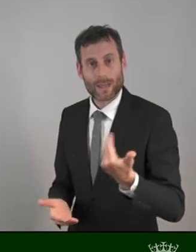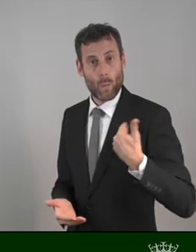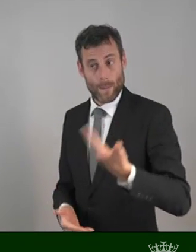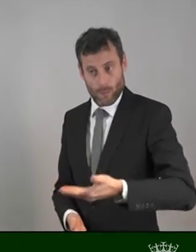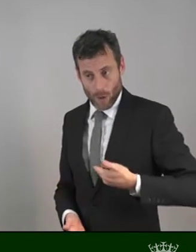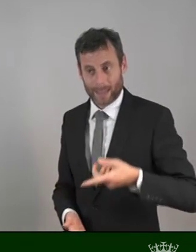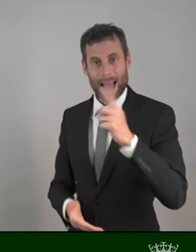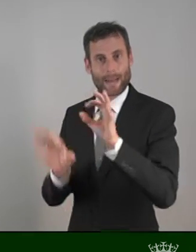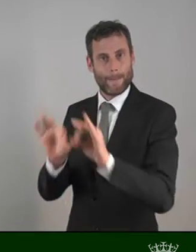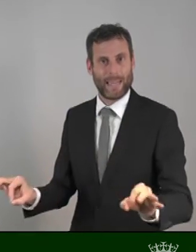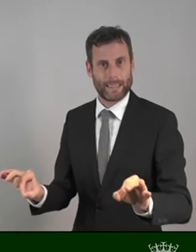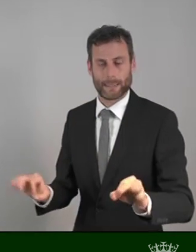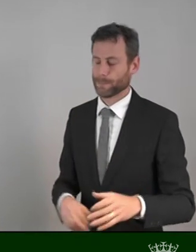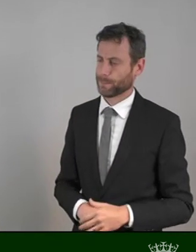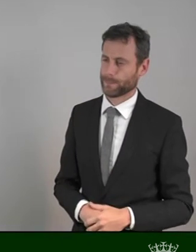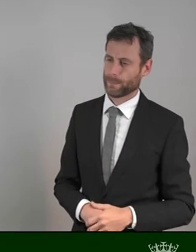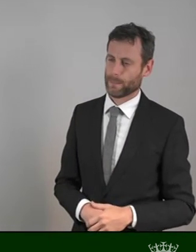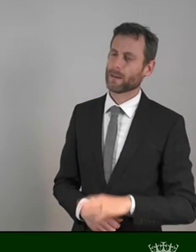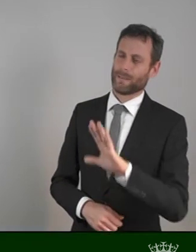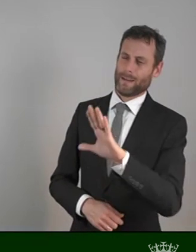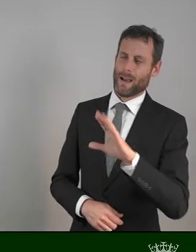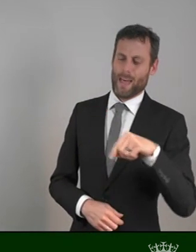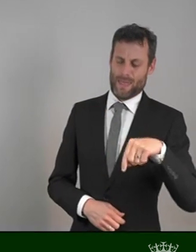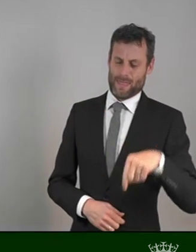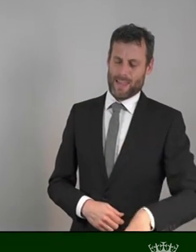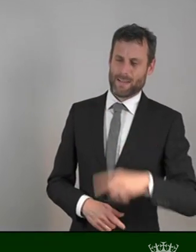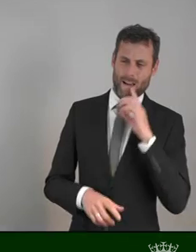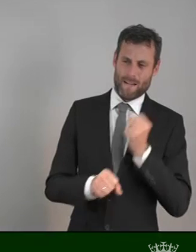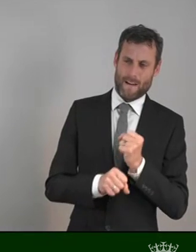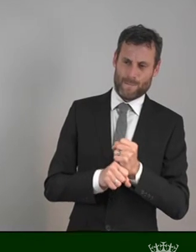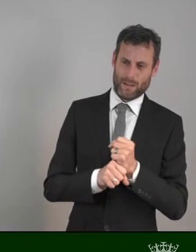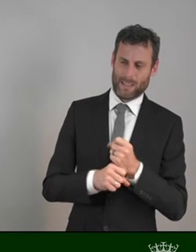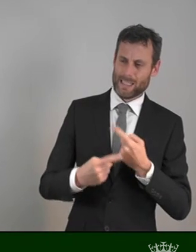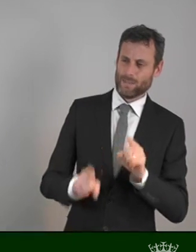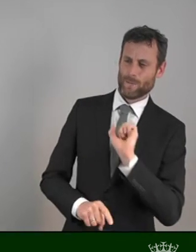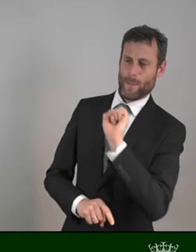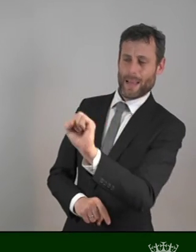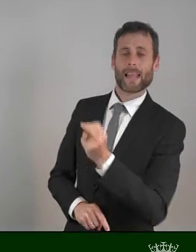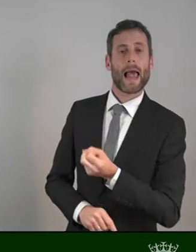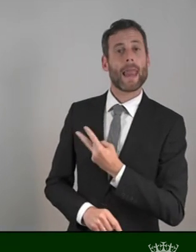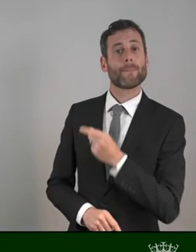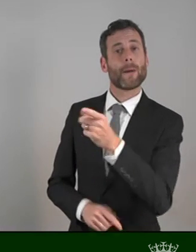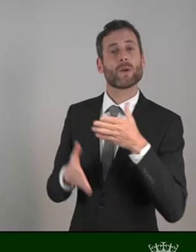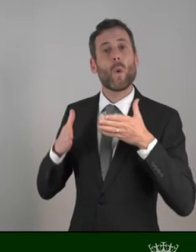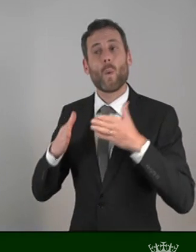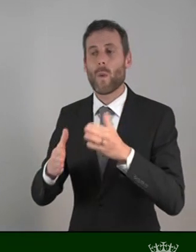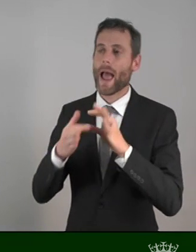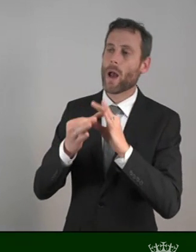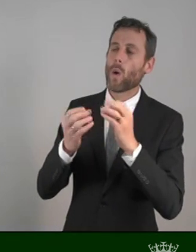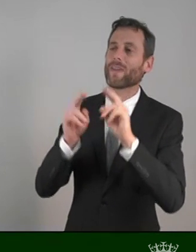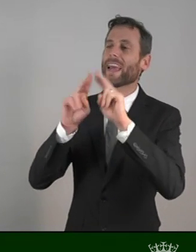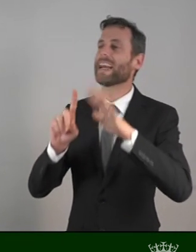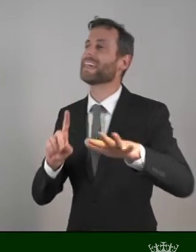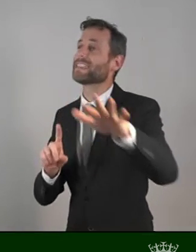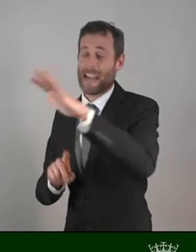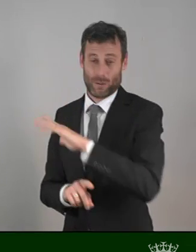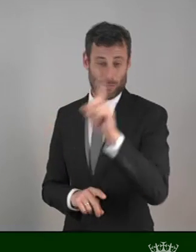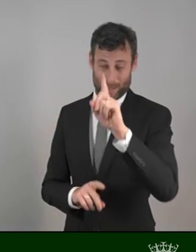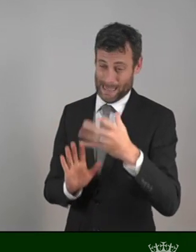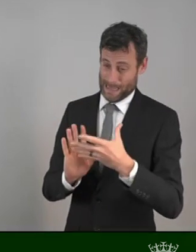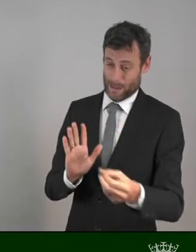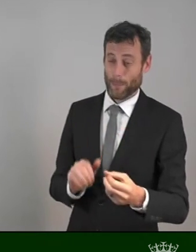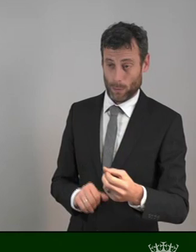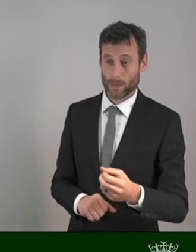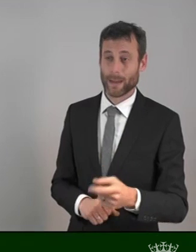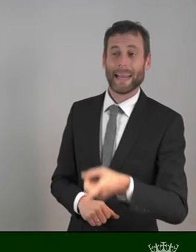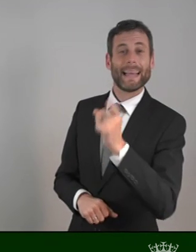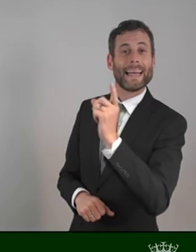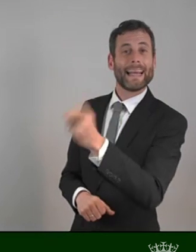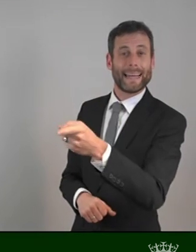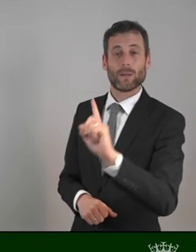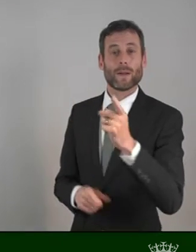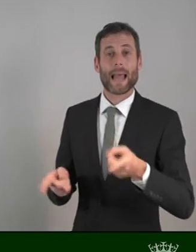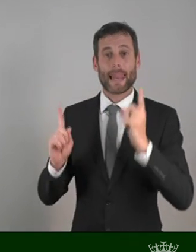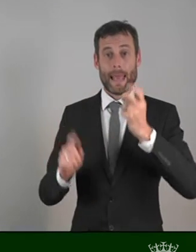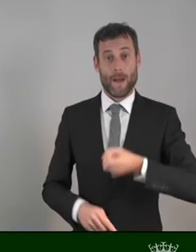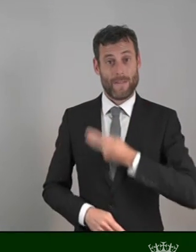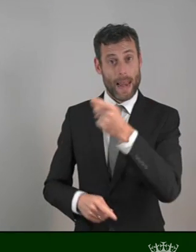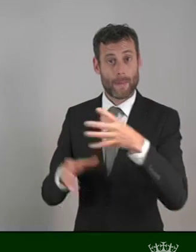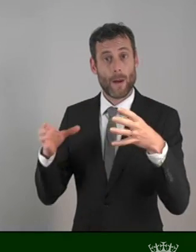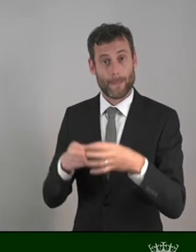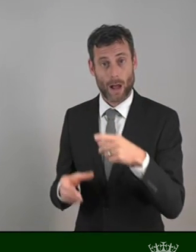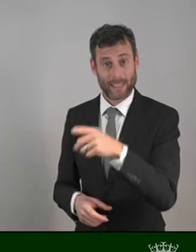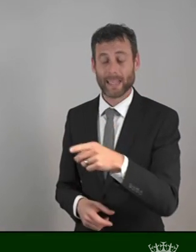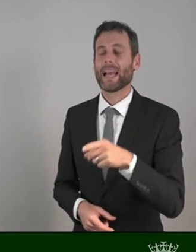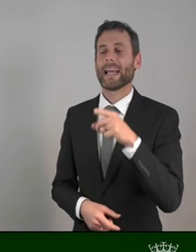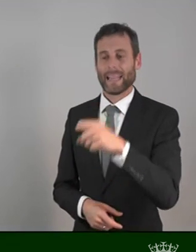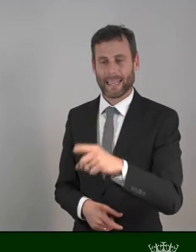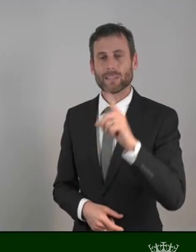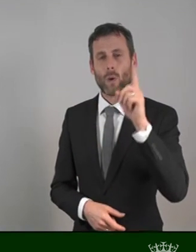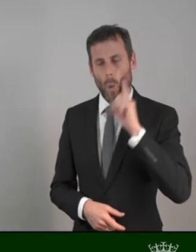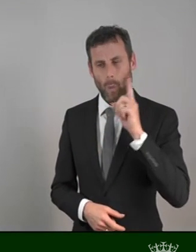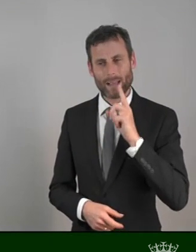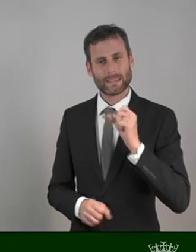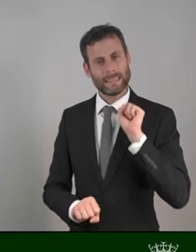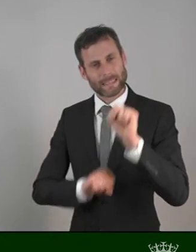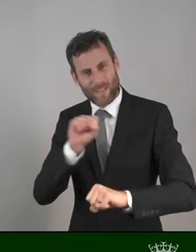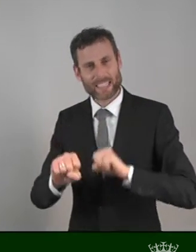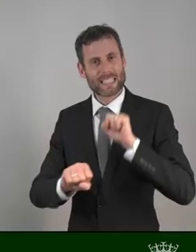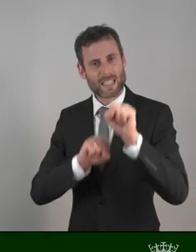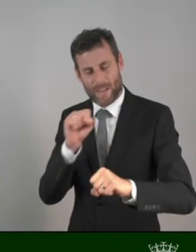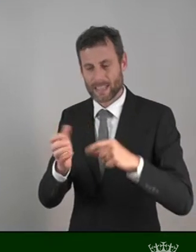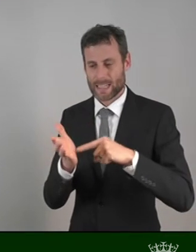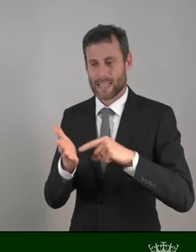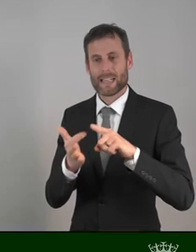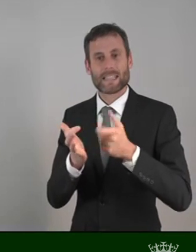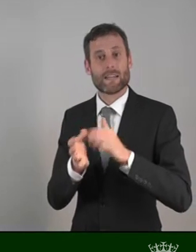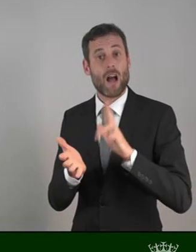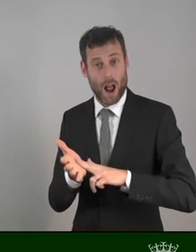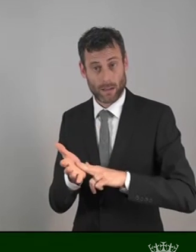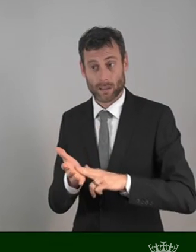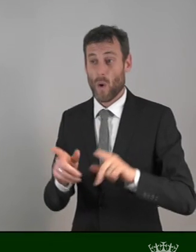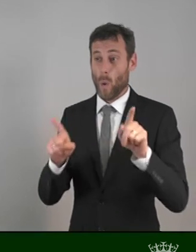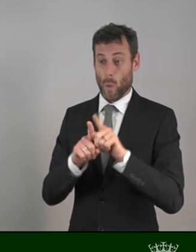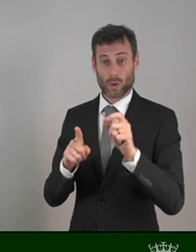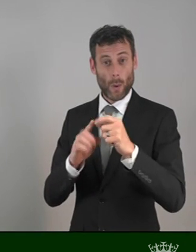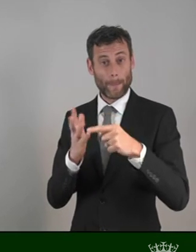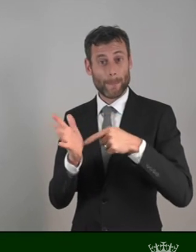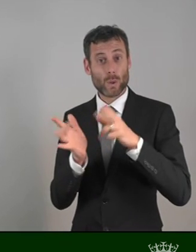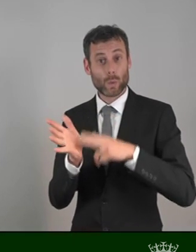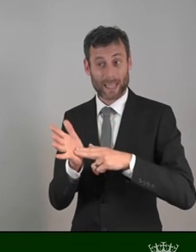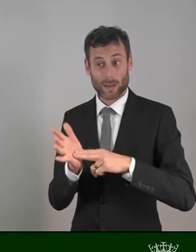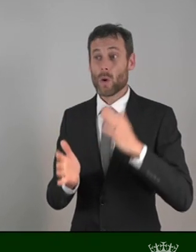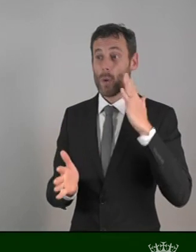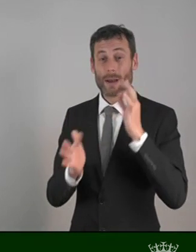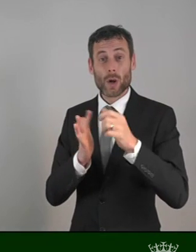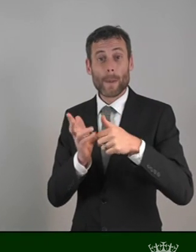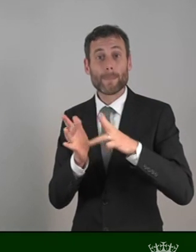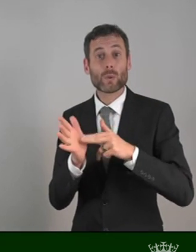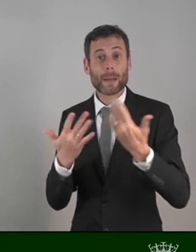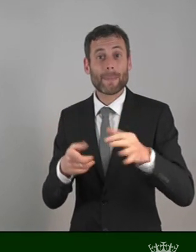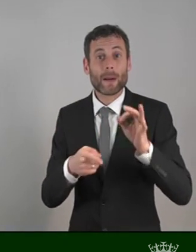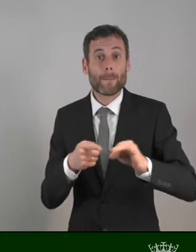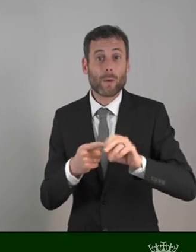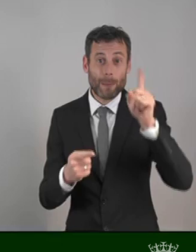The difference between this Government and the way we treat international affairs, and the Labour party under its present leadership, can be summarised as follows: the right honourable Gentleman, as leader of the Labour party, has consistently stood up not just for Tehran, but for Vladimir Putin when he poisoned innocent people on the streets of this country; he